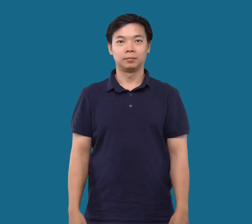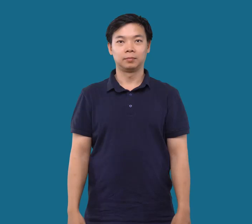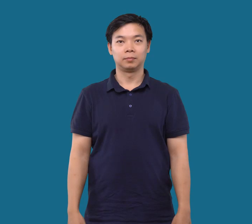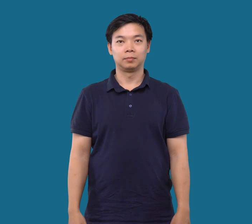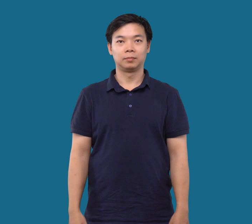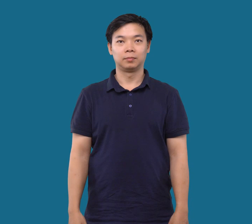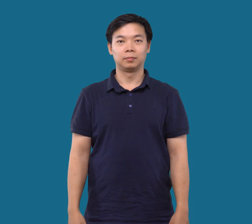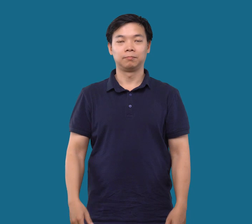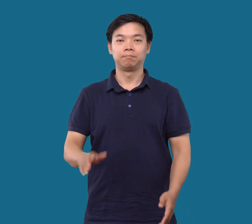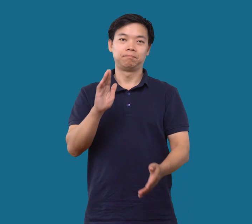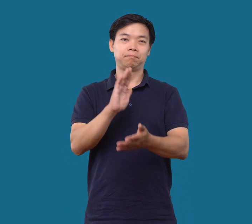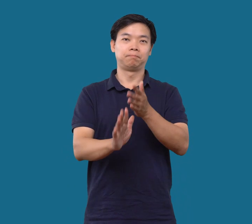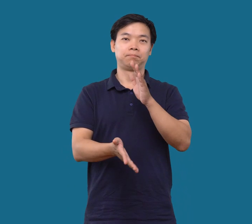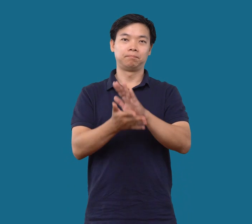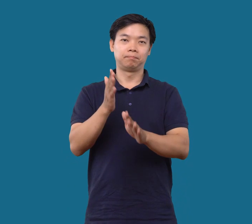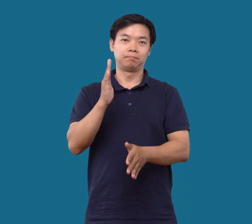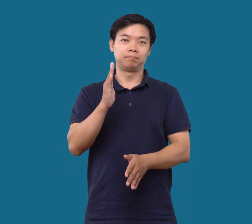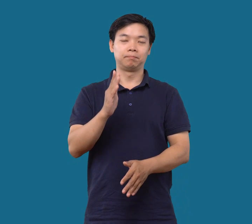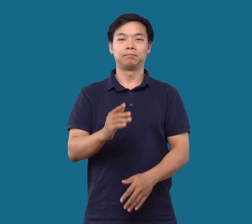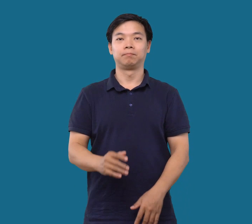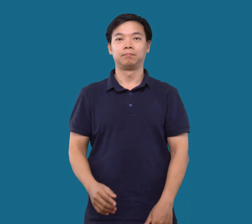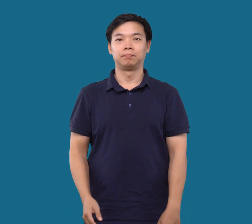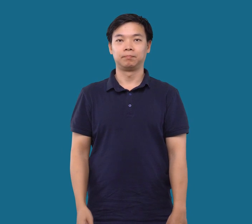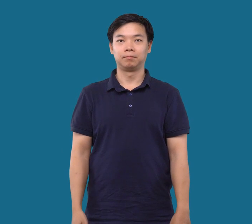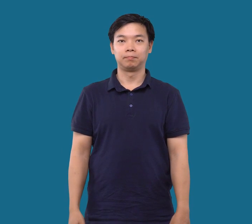mồ côi